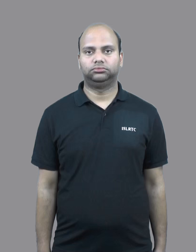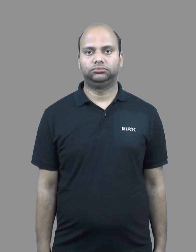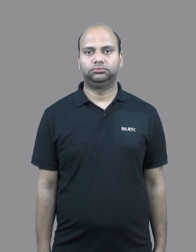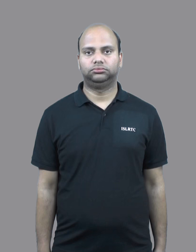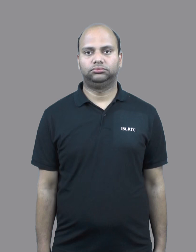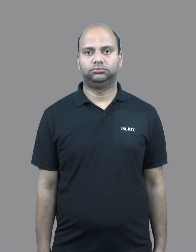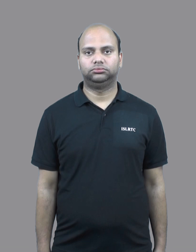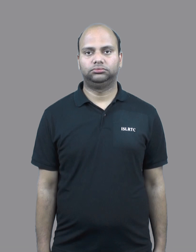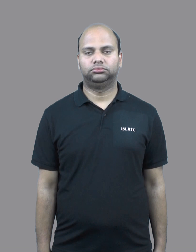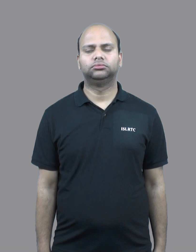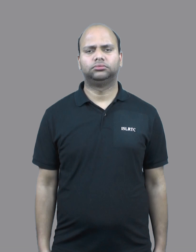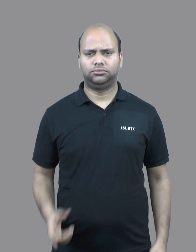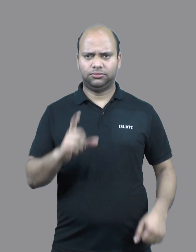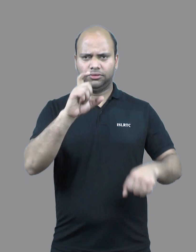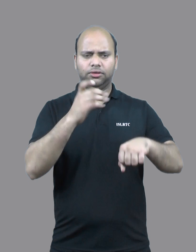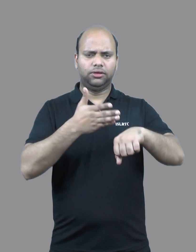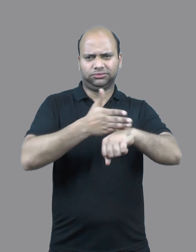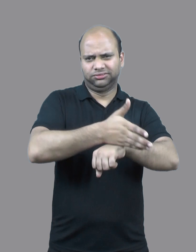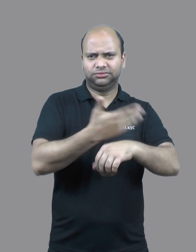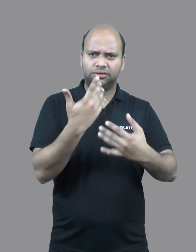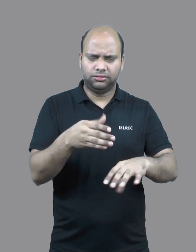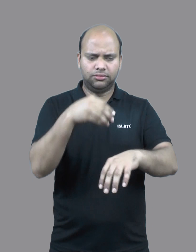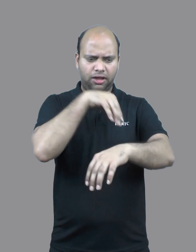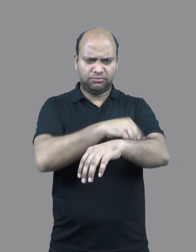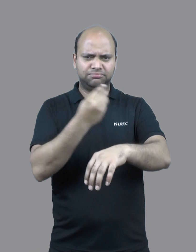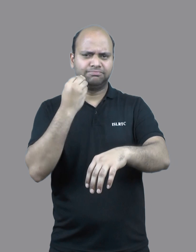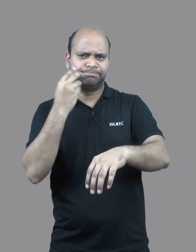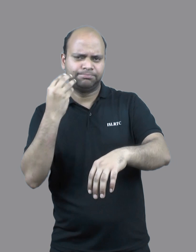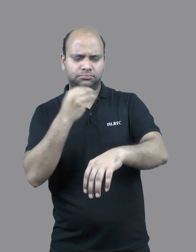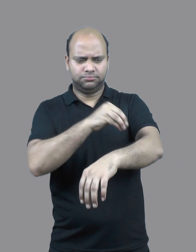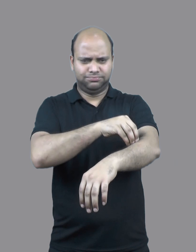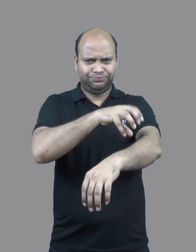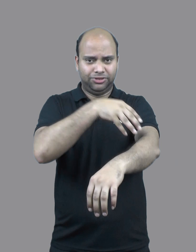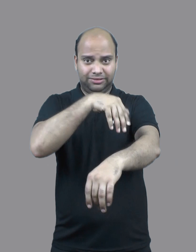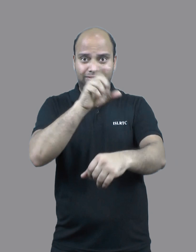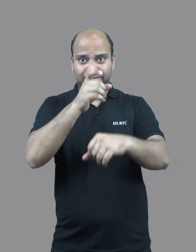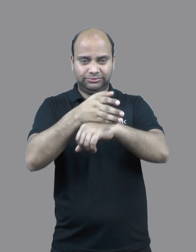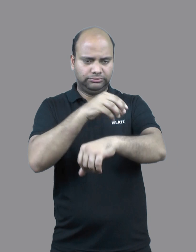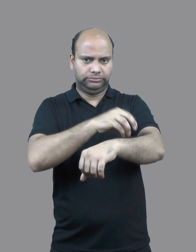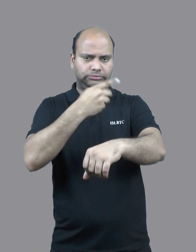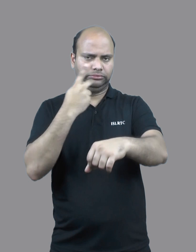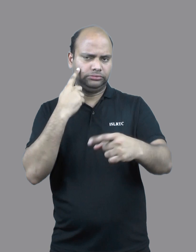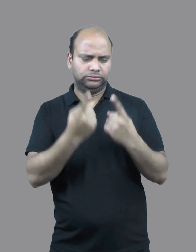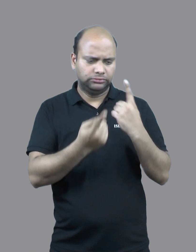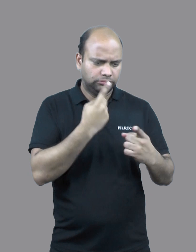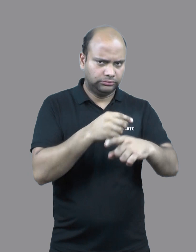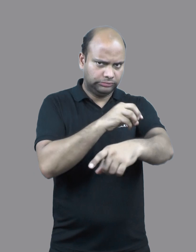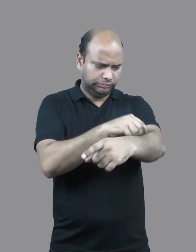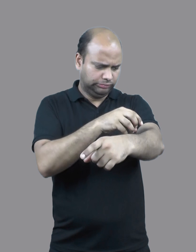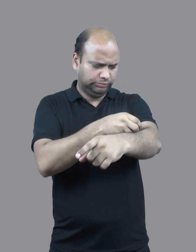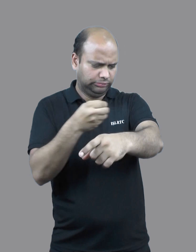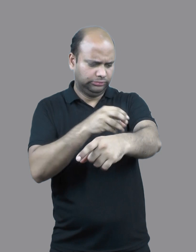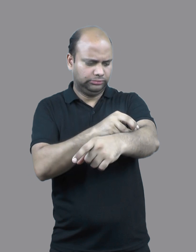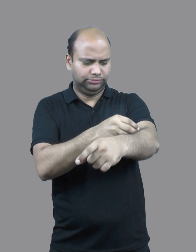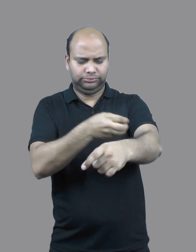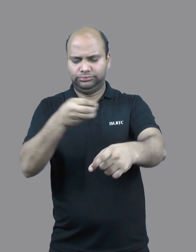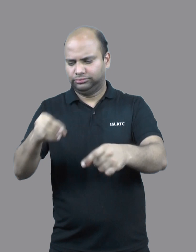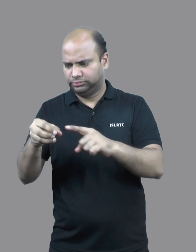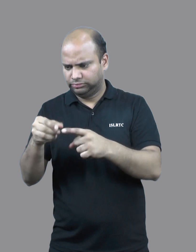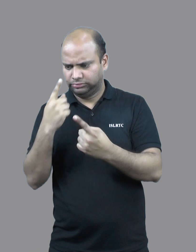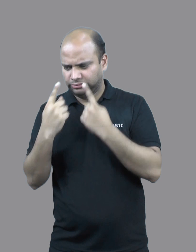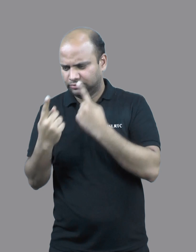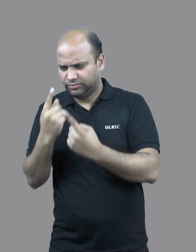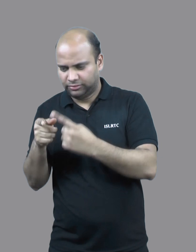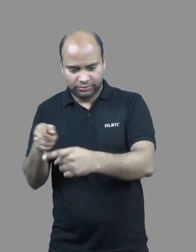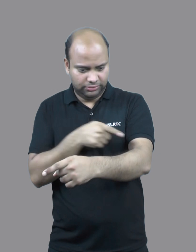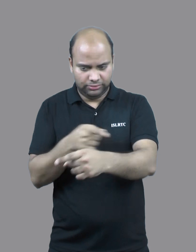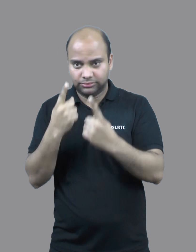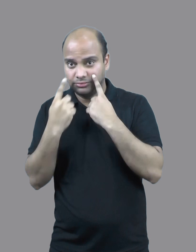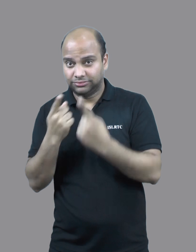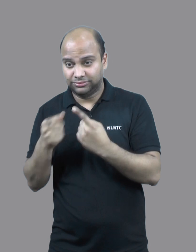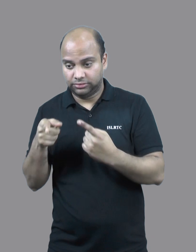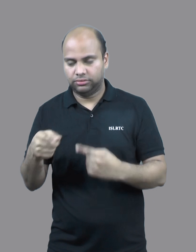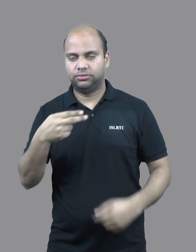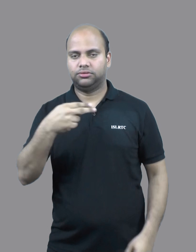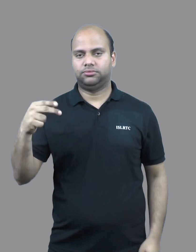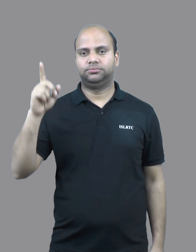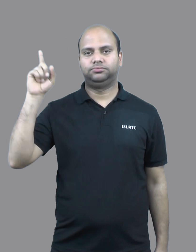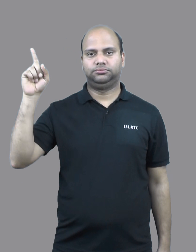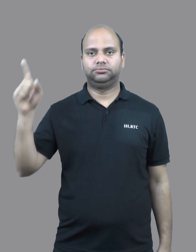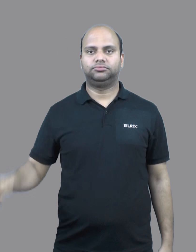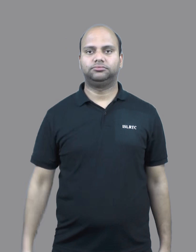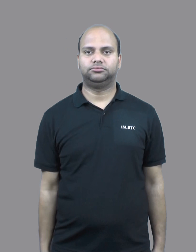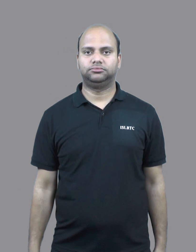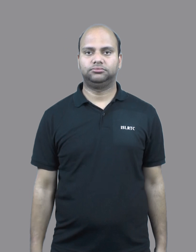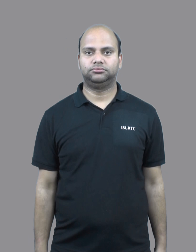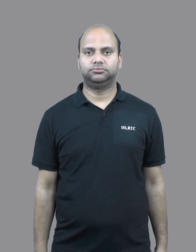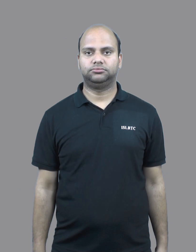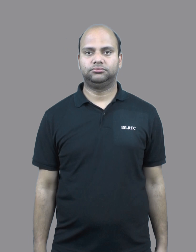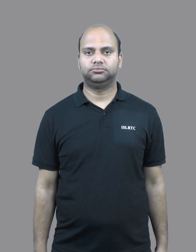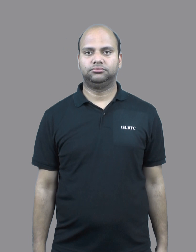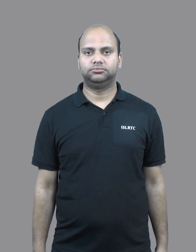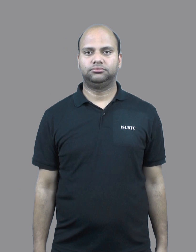Biopsy